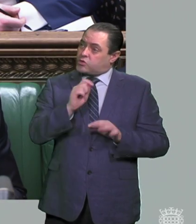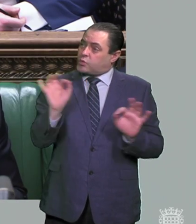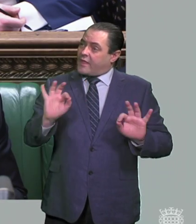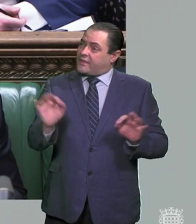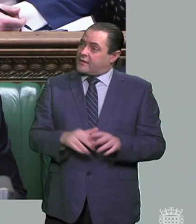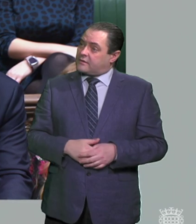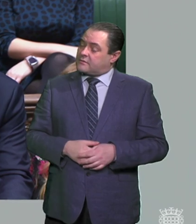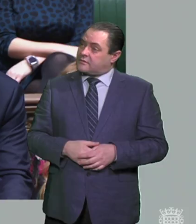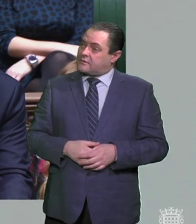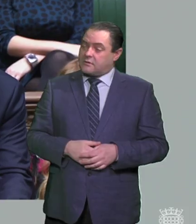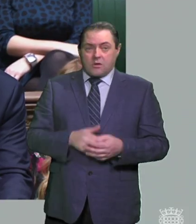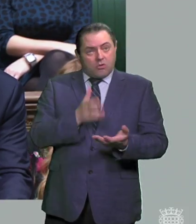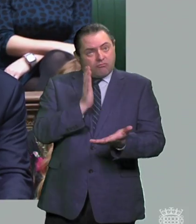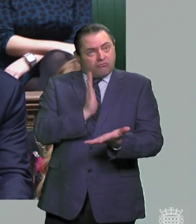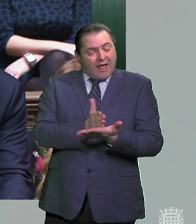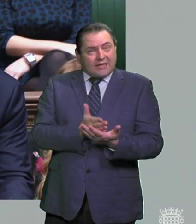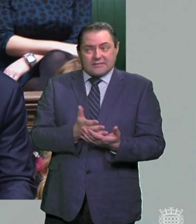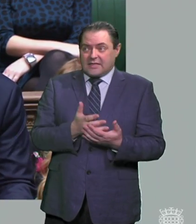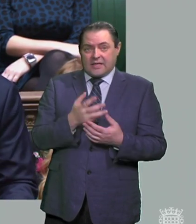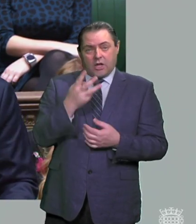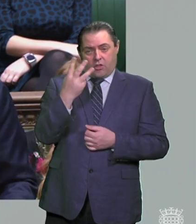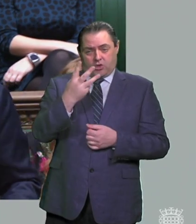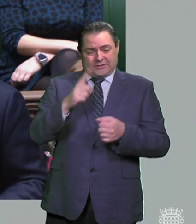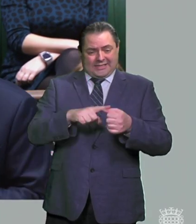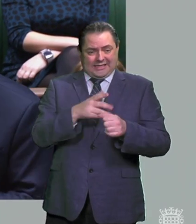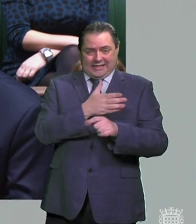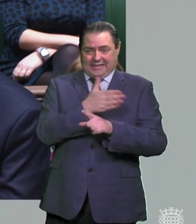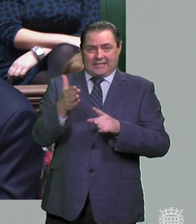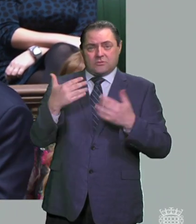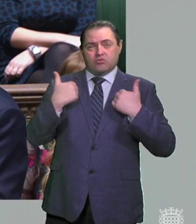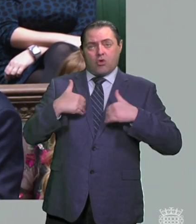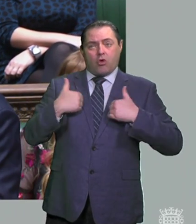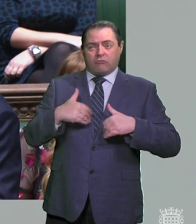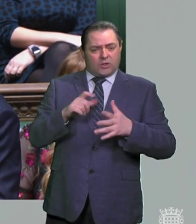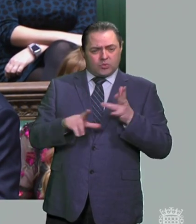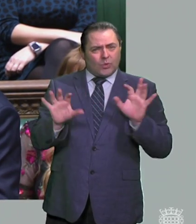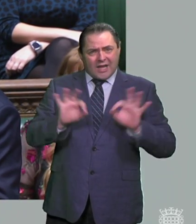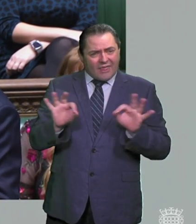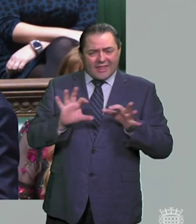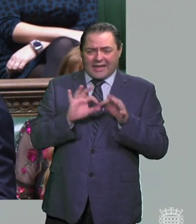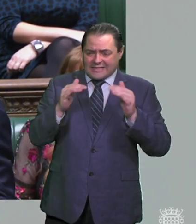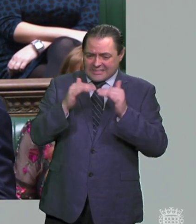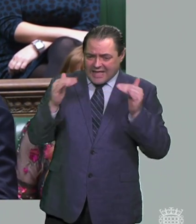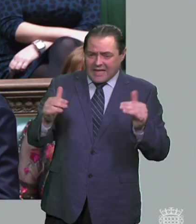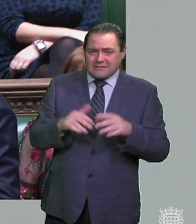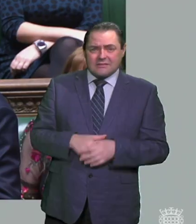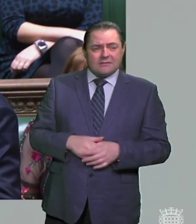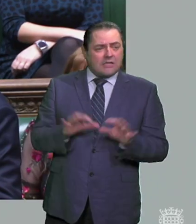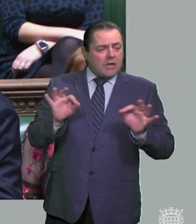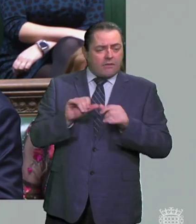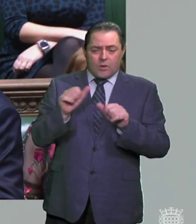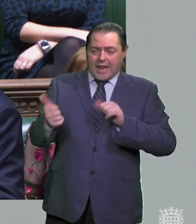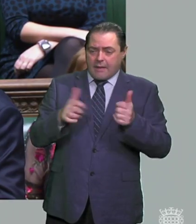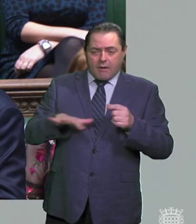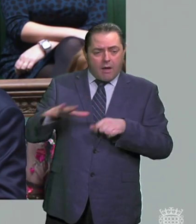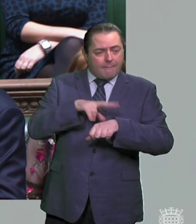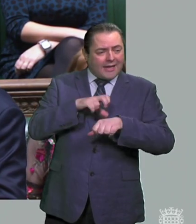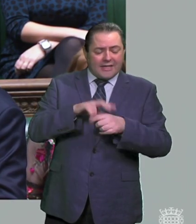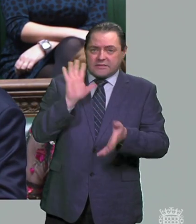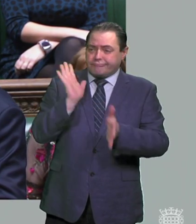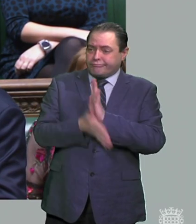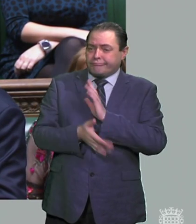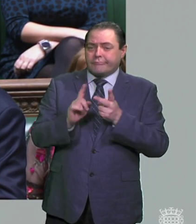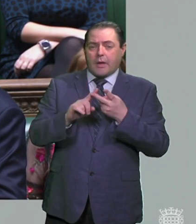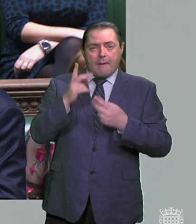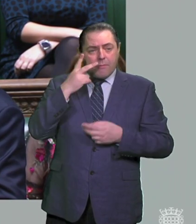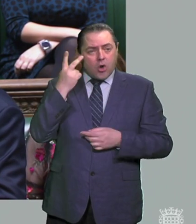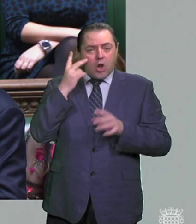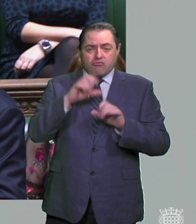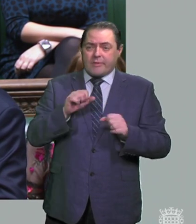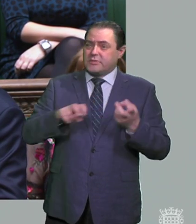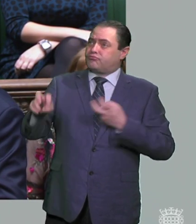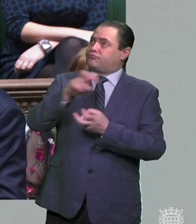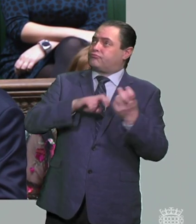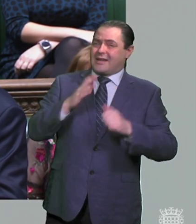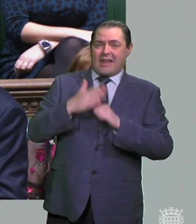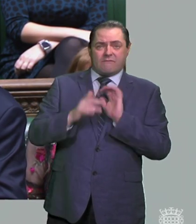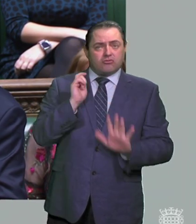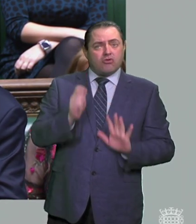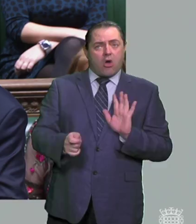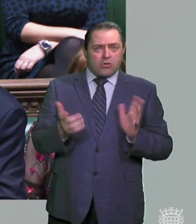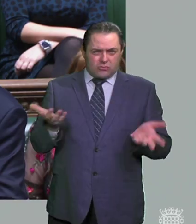The reality is that after 13 years of Tory government, they have done nothing on standards; neighbourhood policing has been shattered; and burglars and rapists walk the streets with impunity.